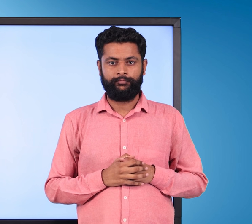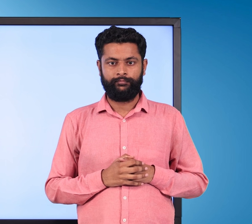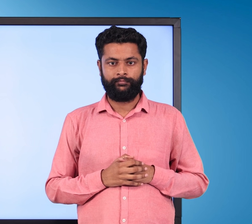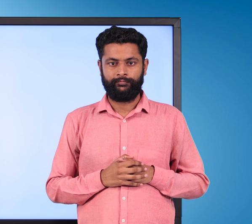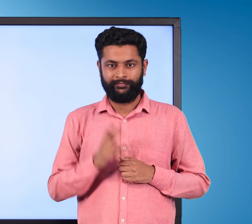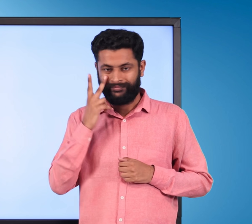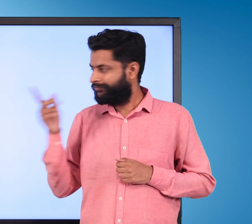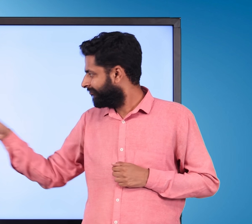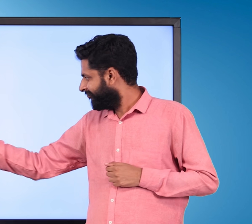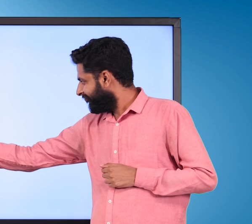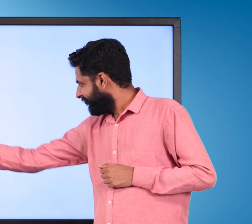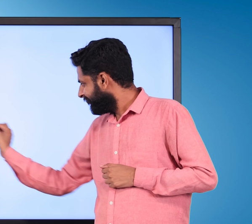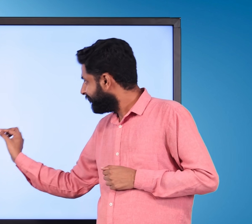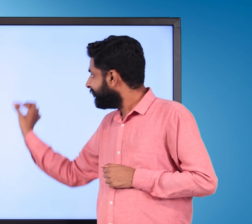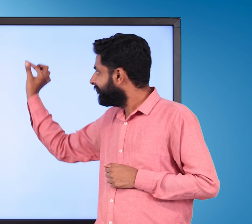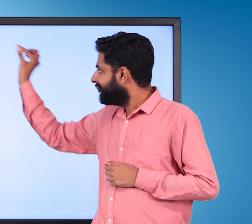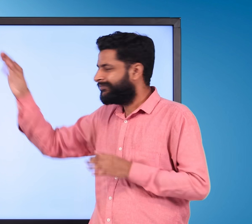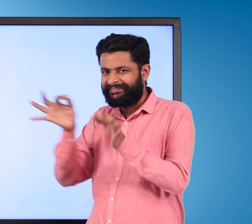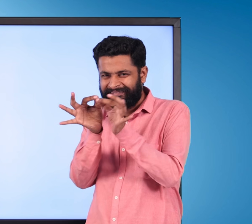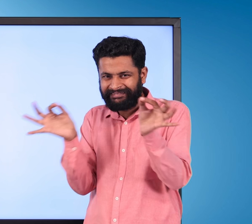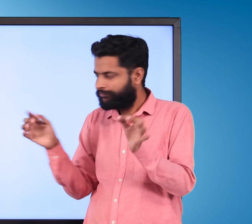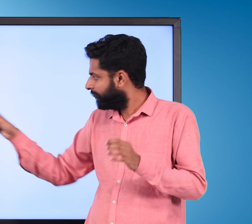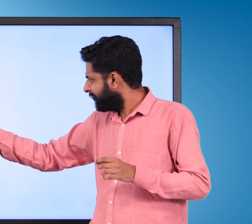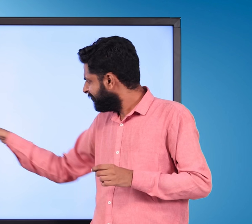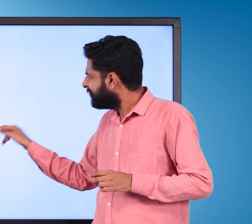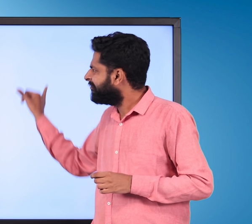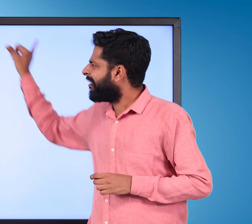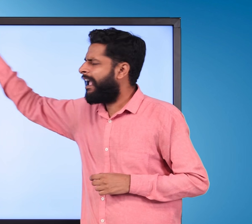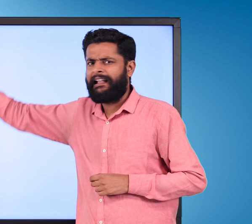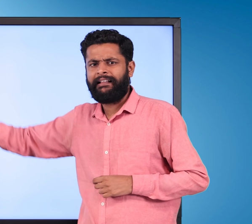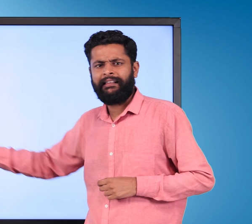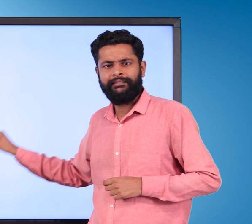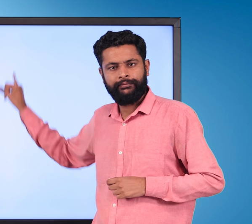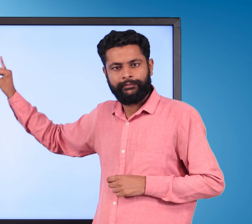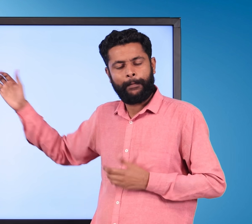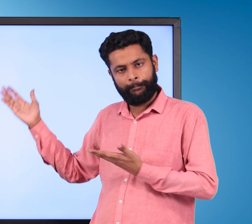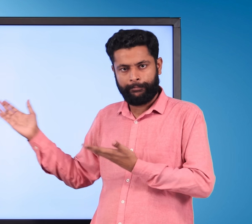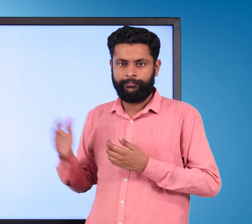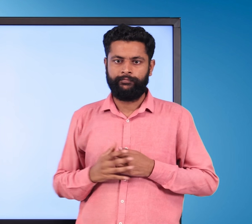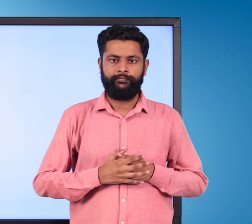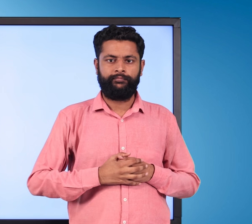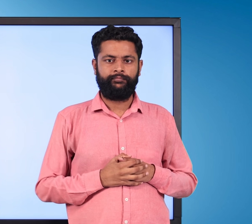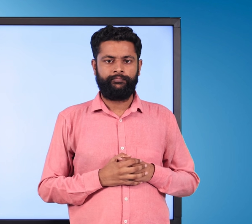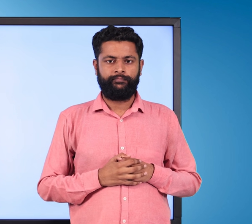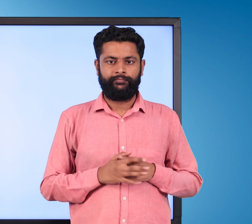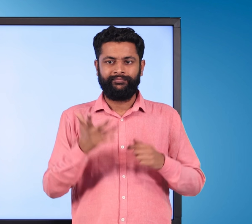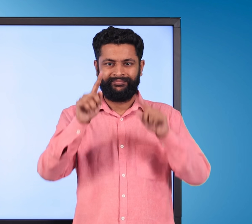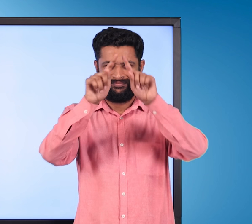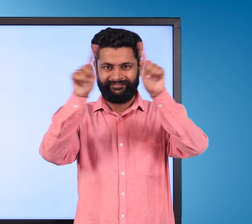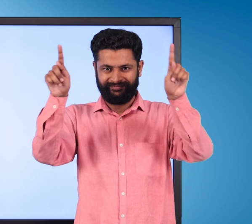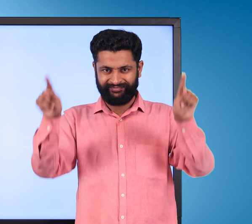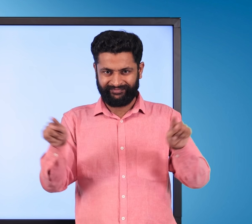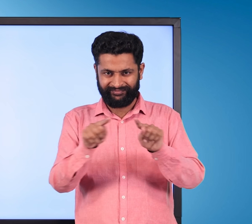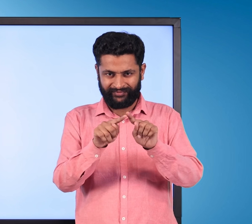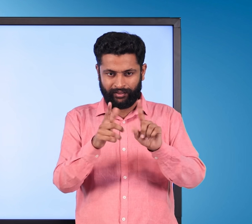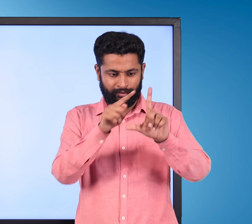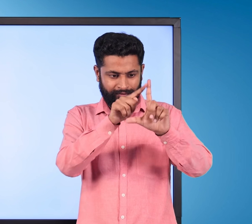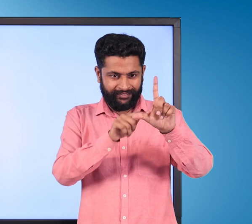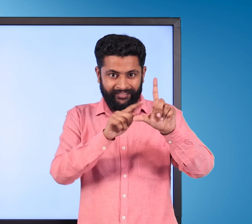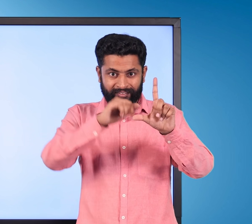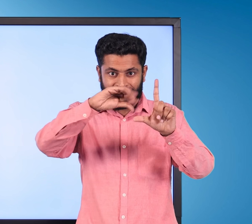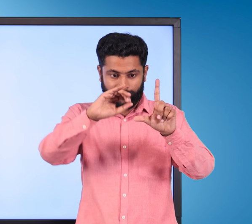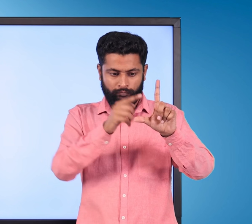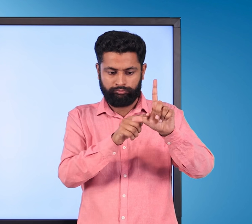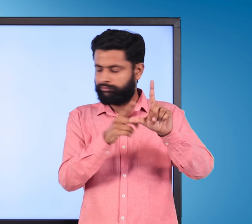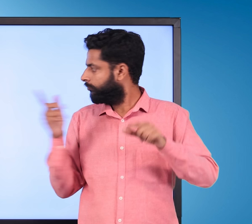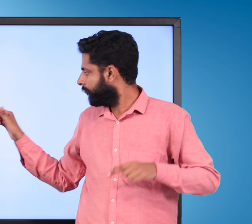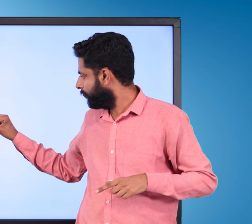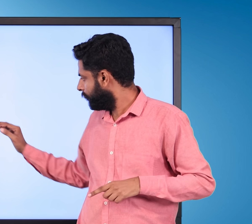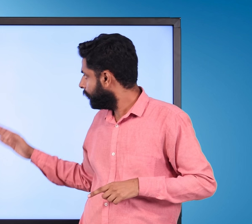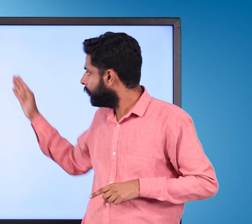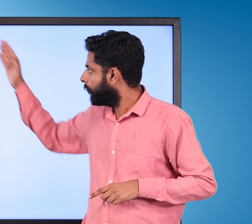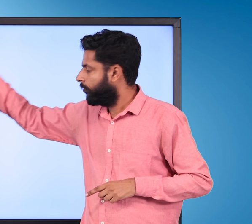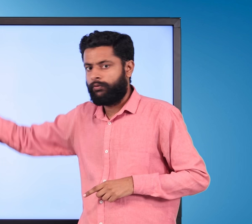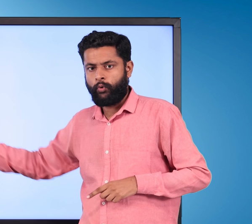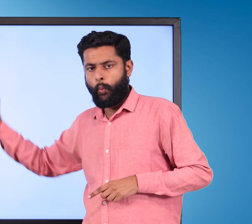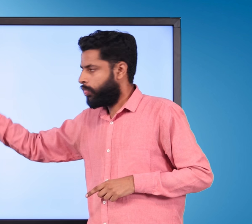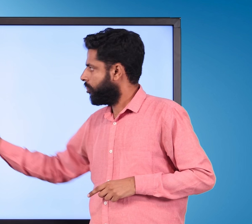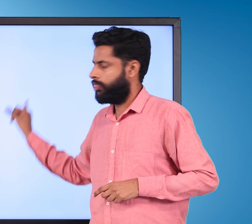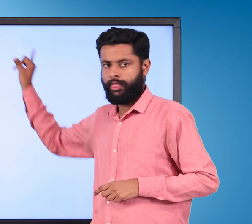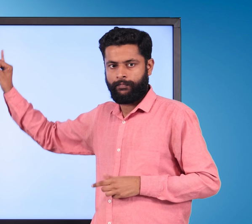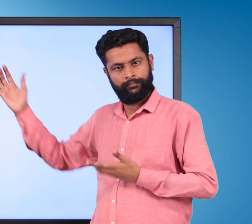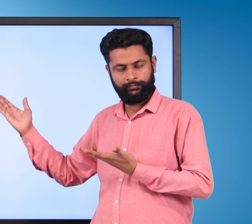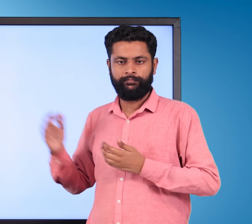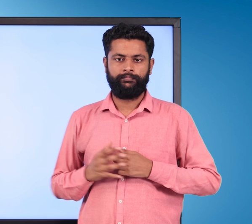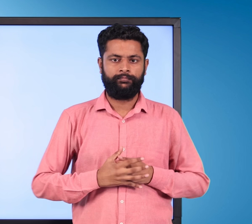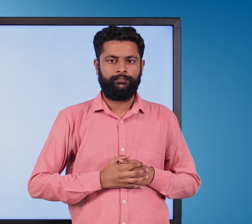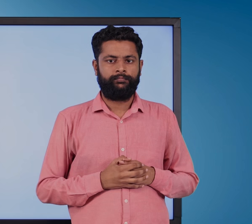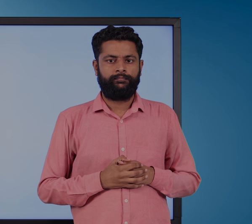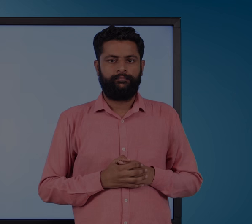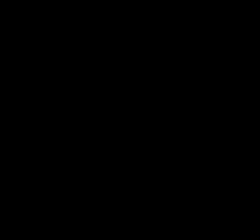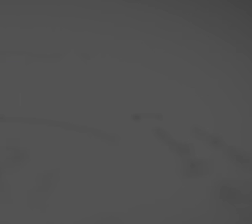all 4 sides are equal in length and all 4 angles are right angles.